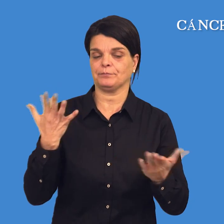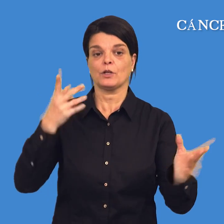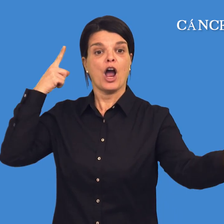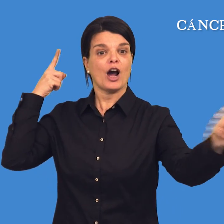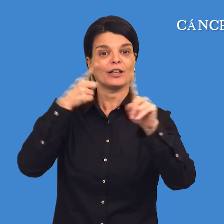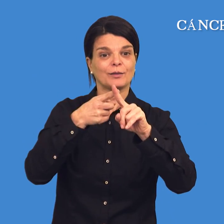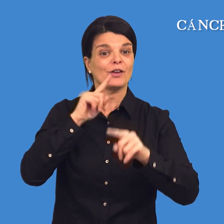objetivo